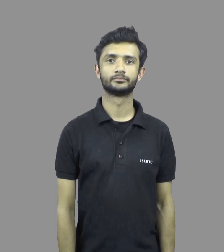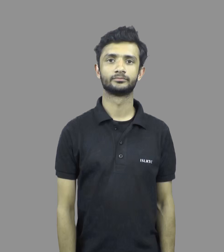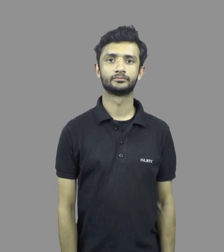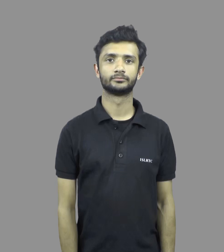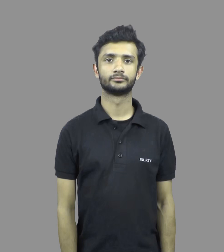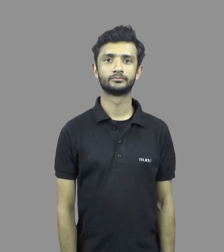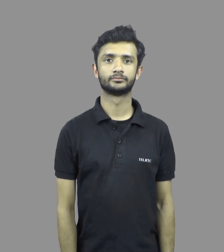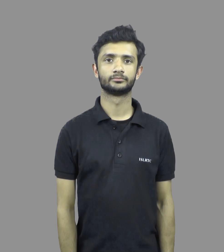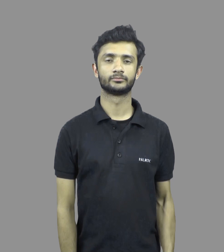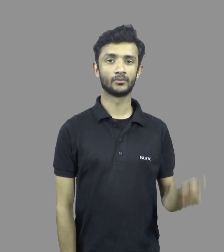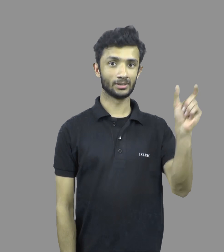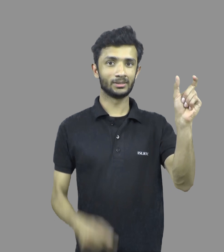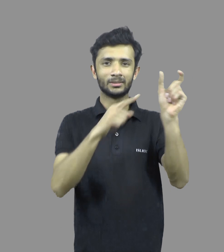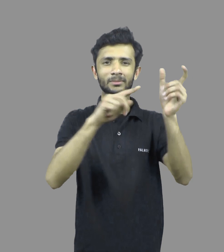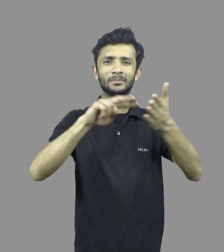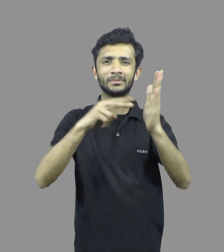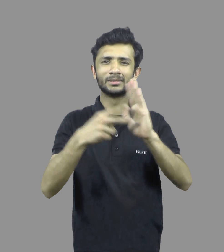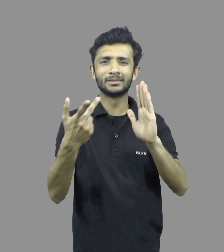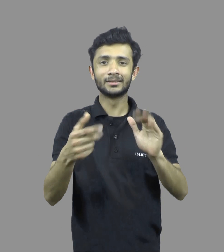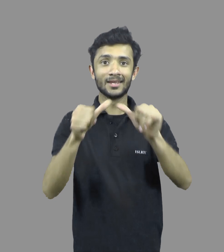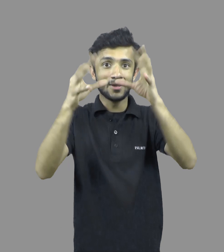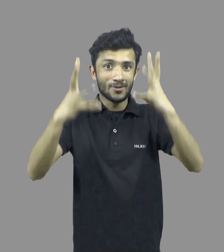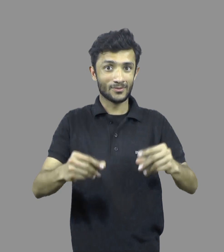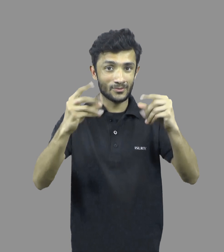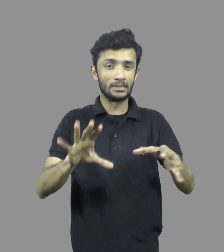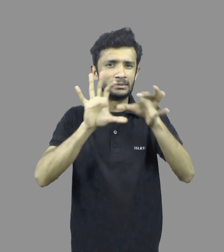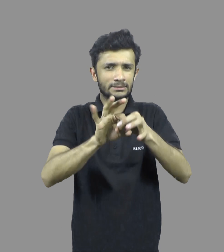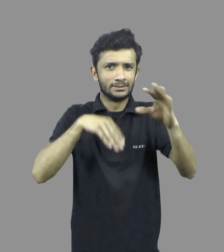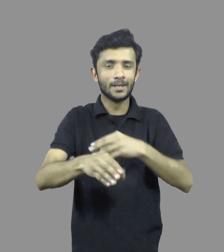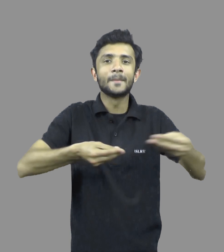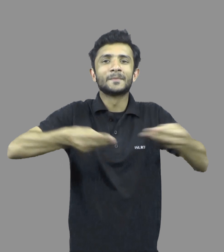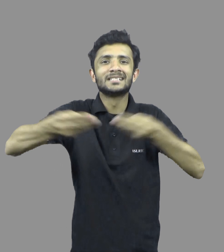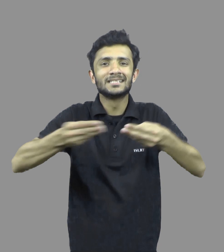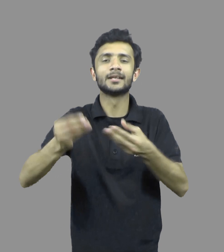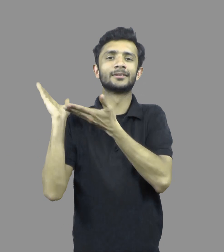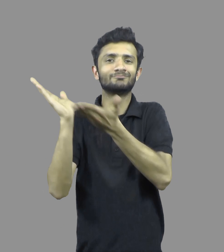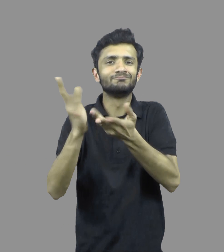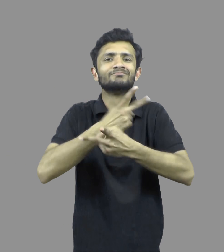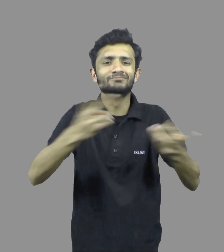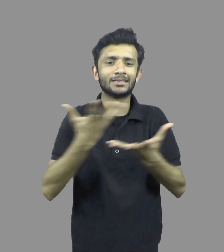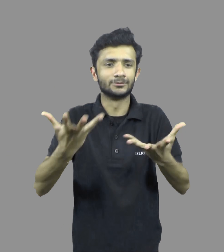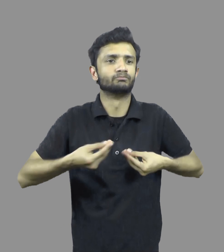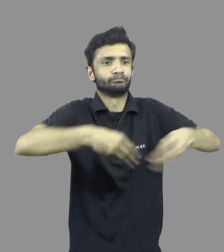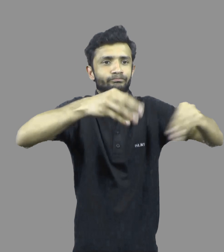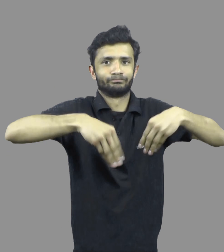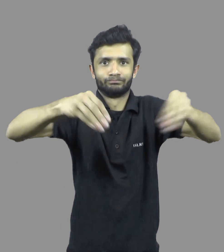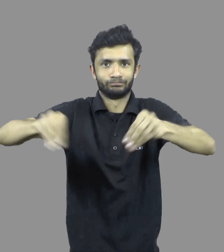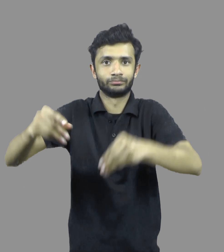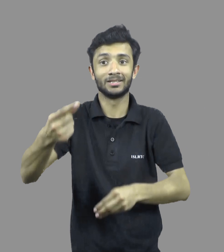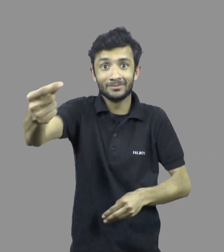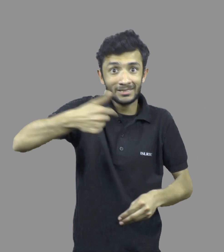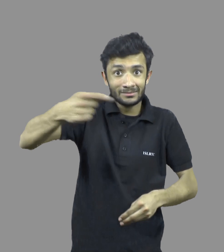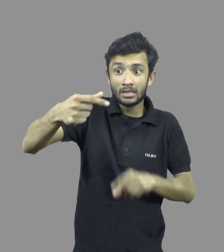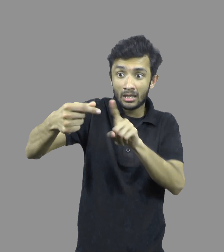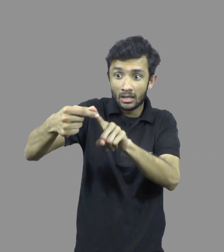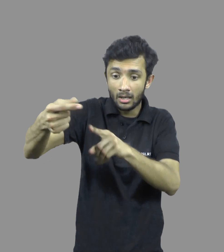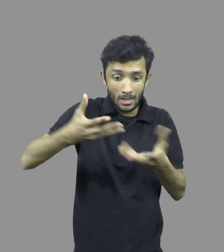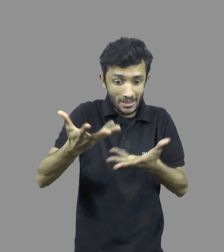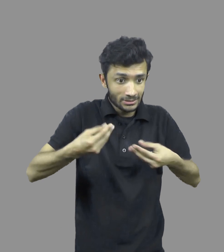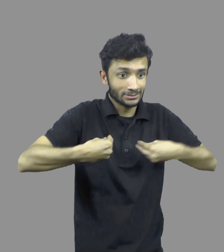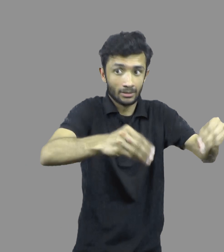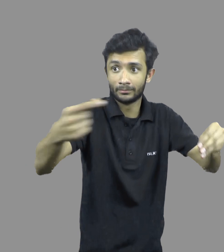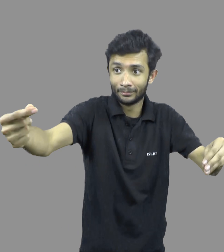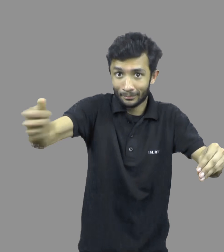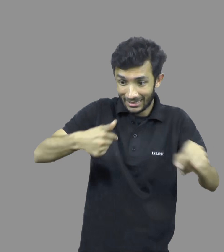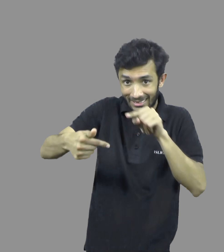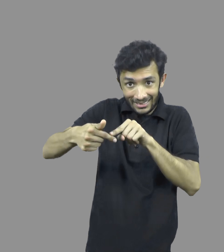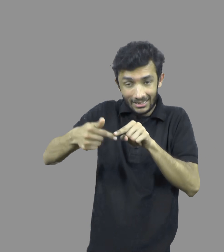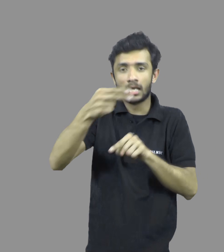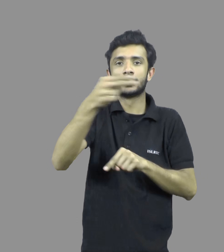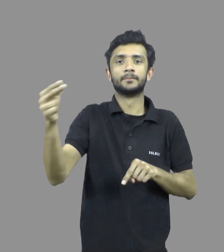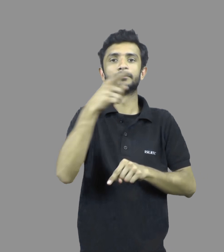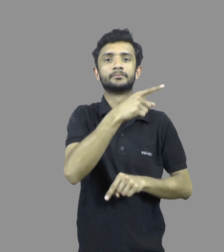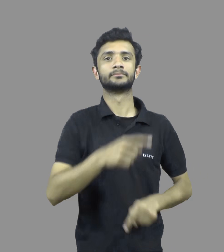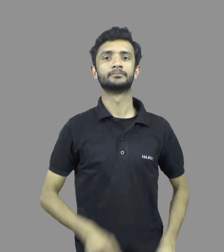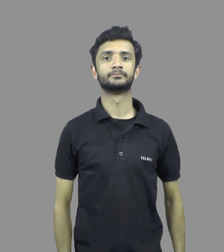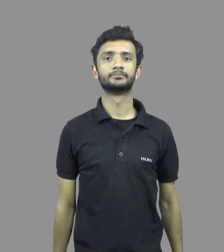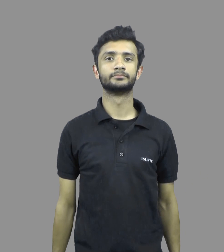Revenue